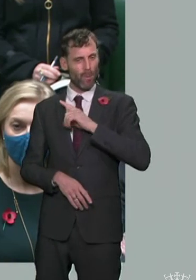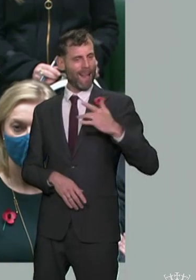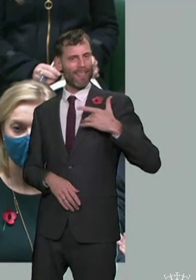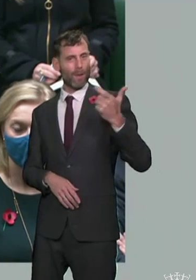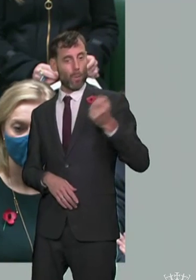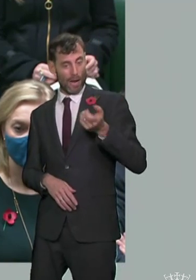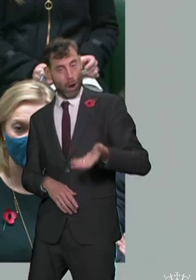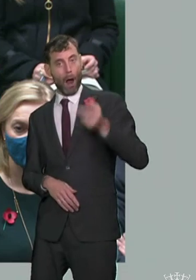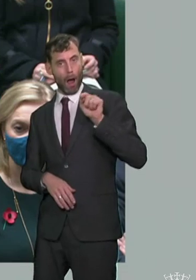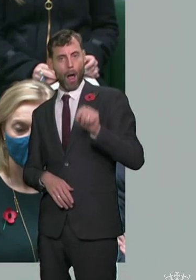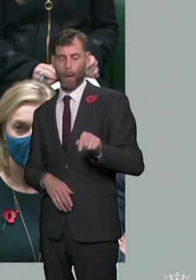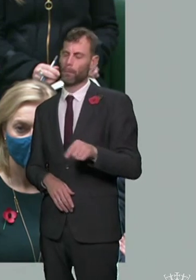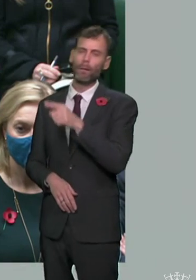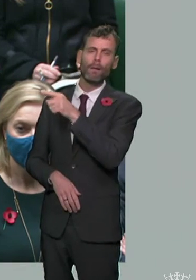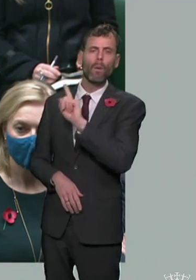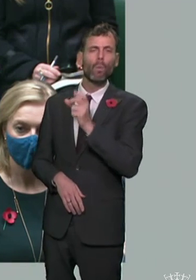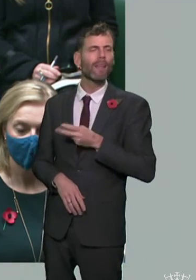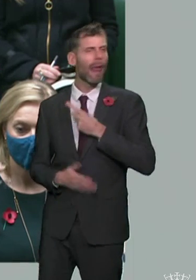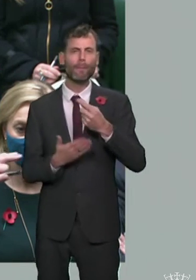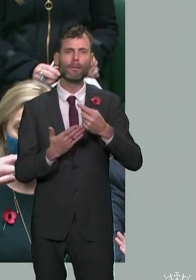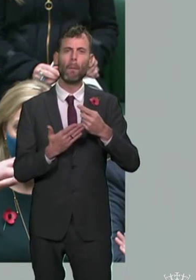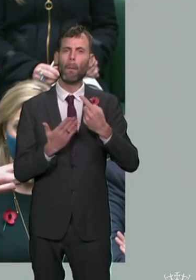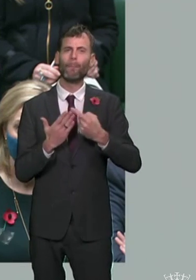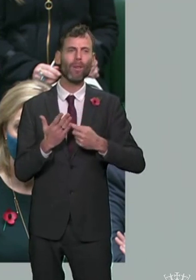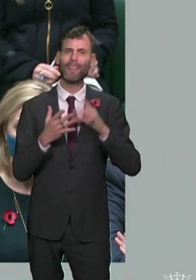What is the Opposition’s policy on universal credit?